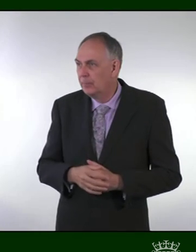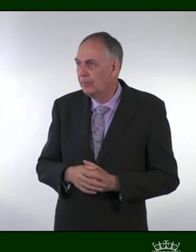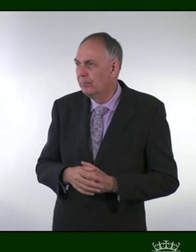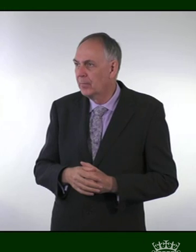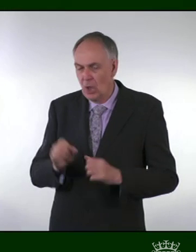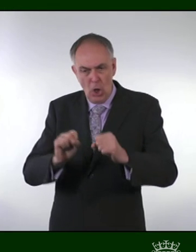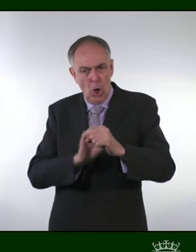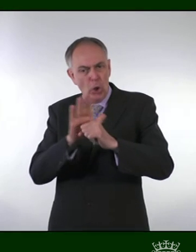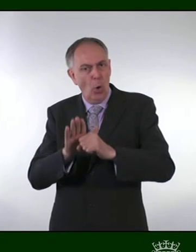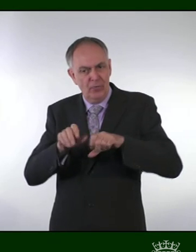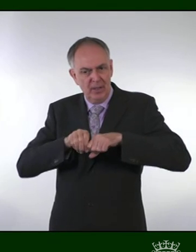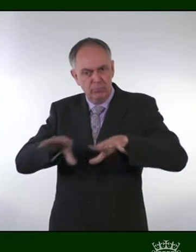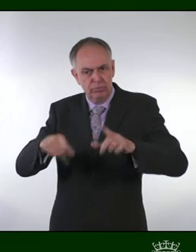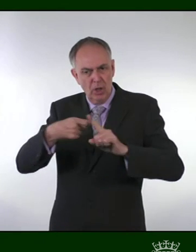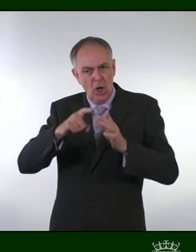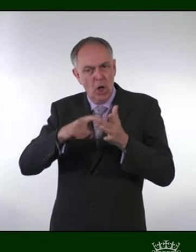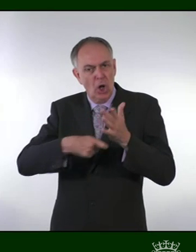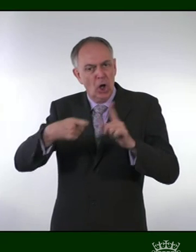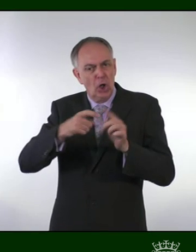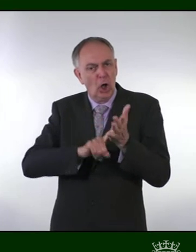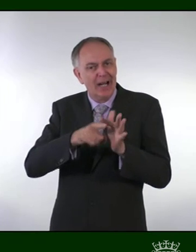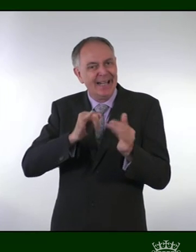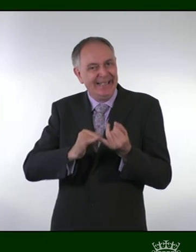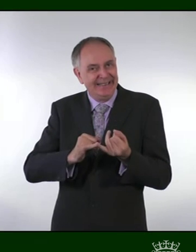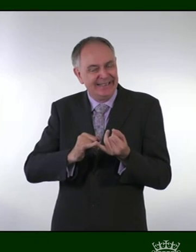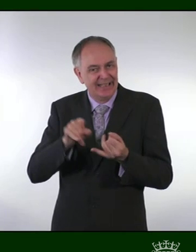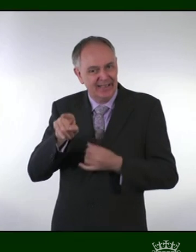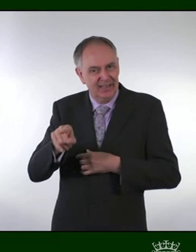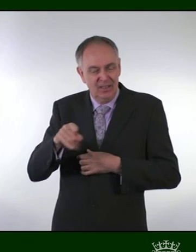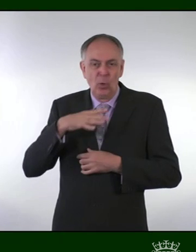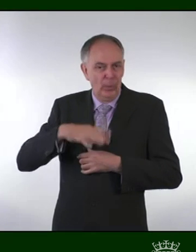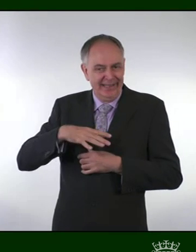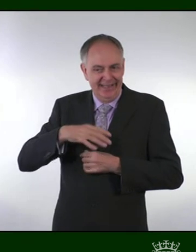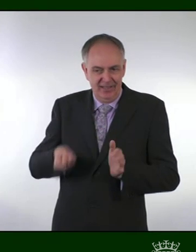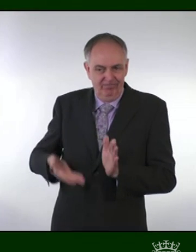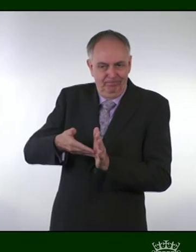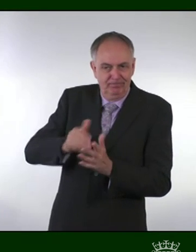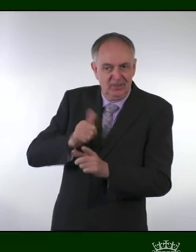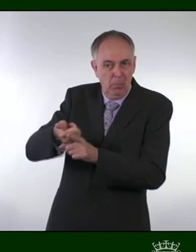Owing to a covid outbreak in Kirklees, we are now an area needing enhanced support.